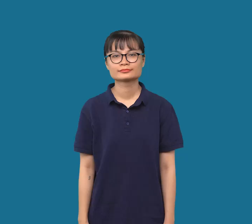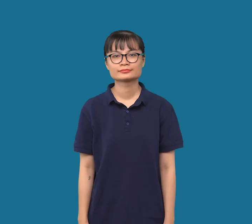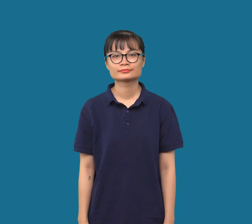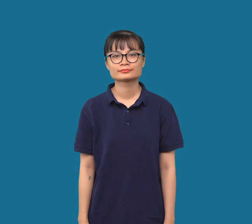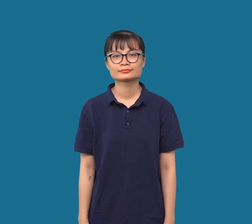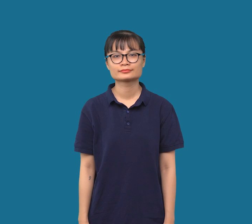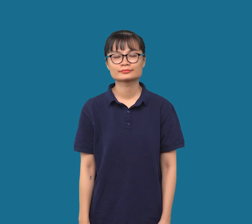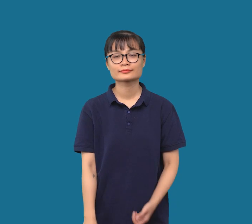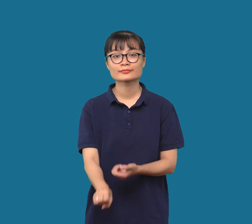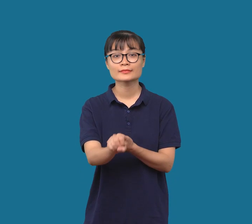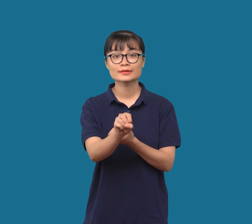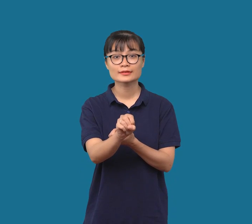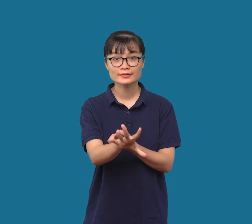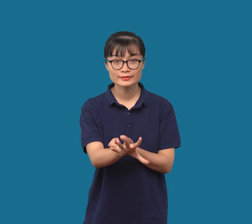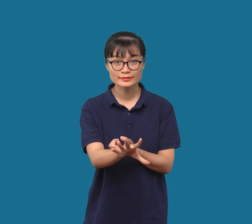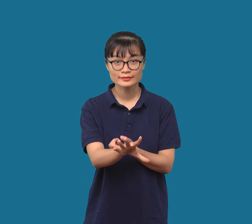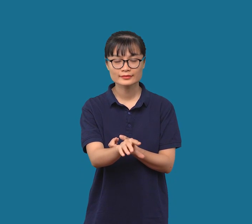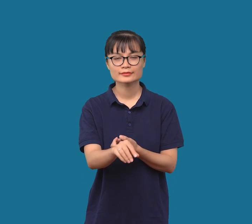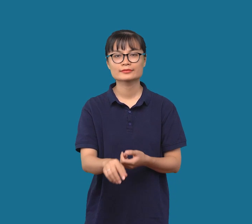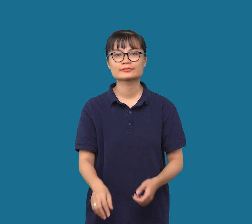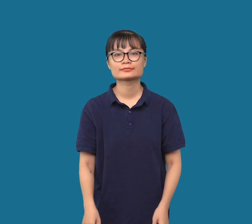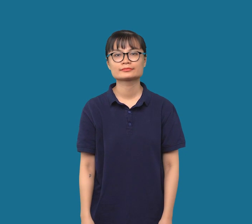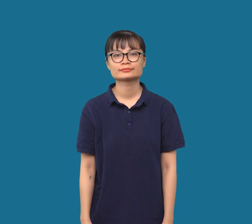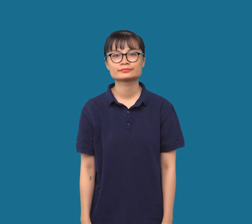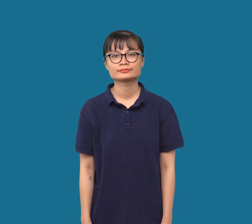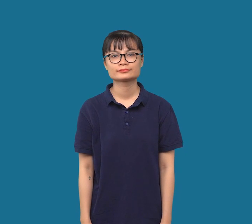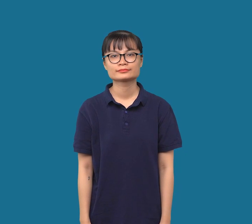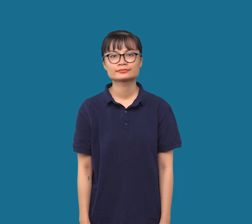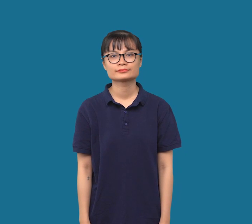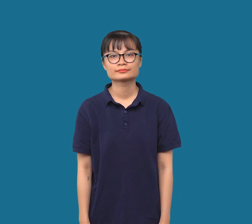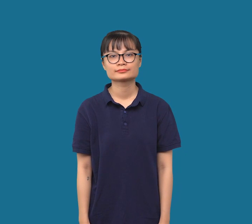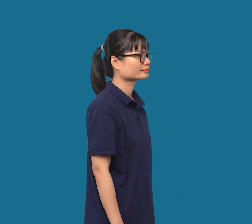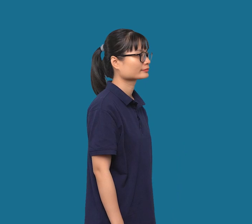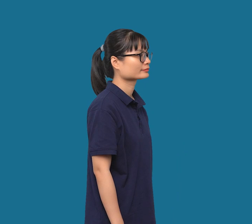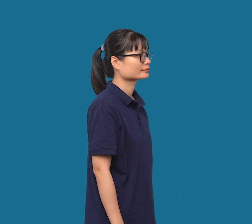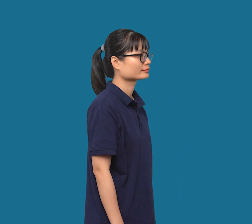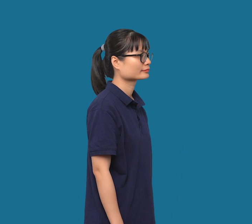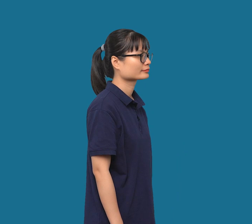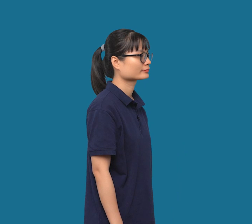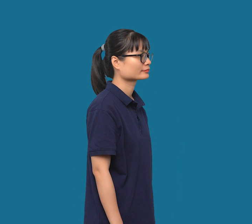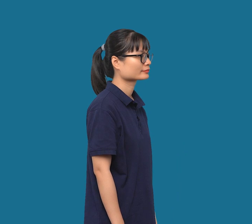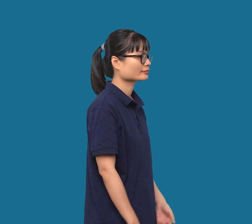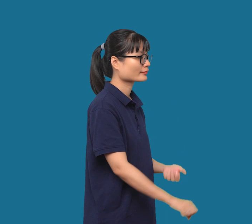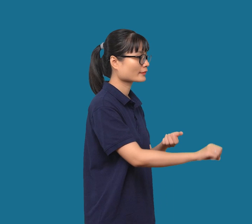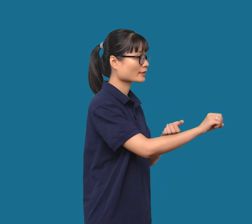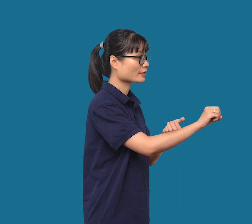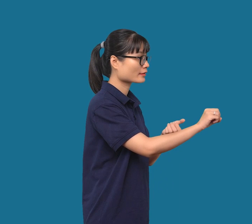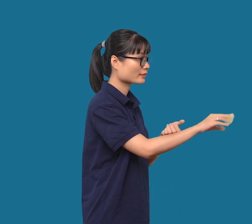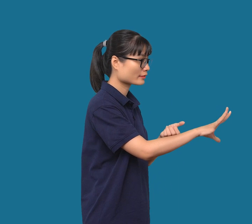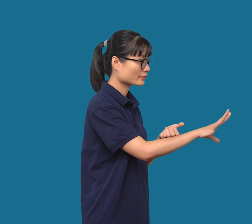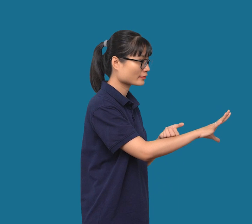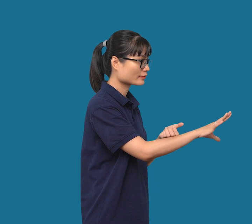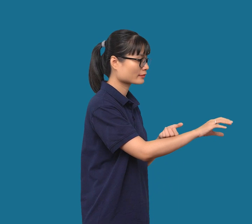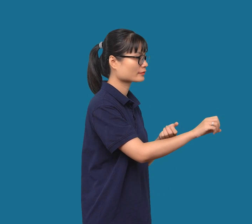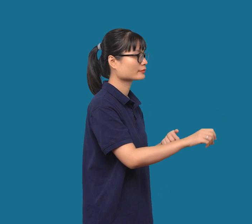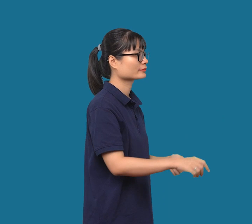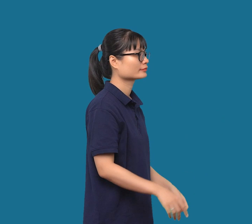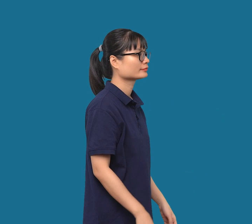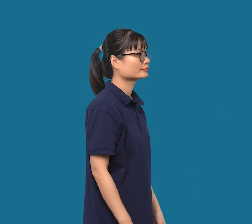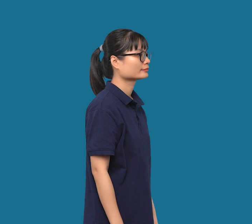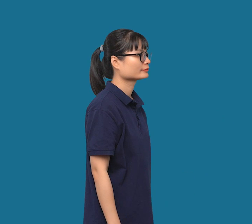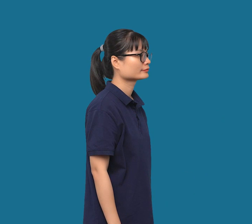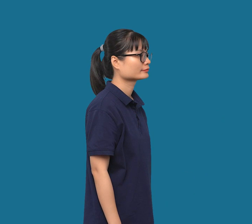đèn pin